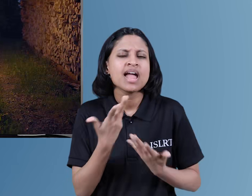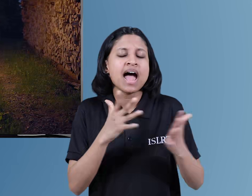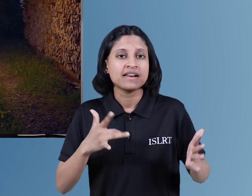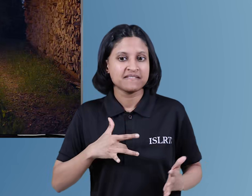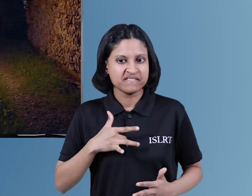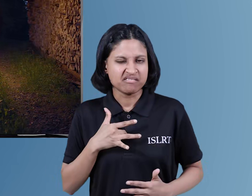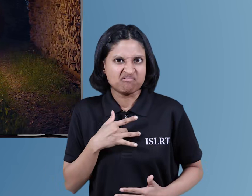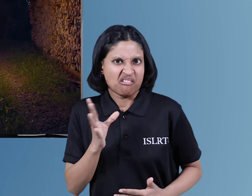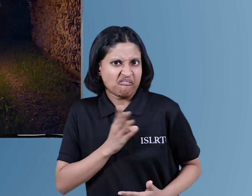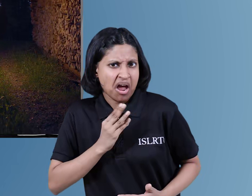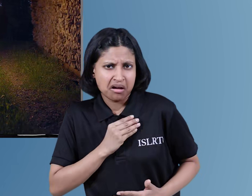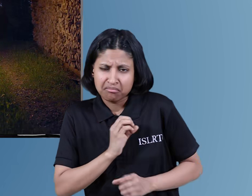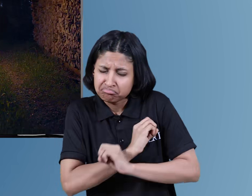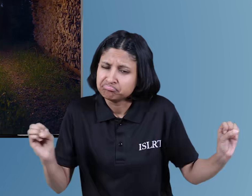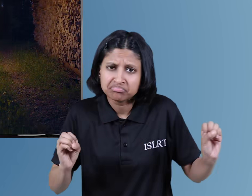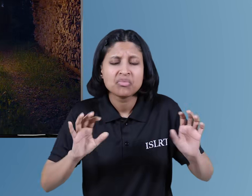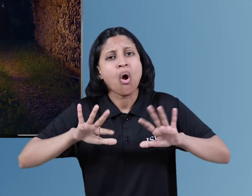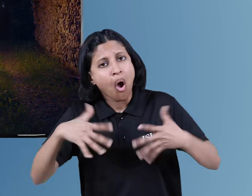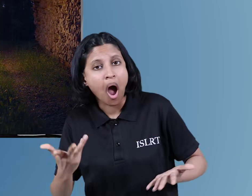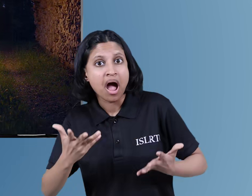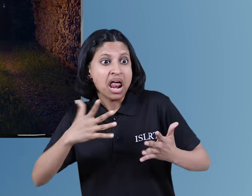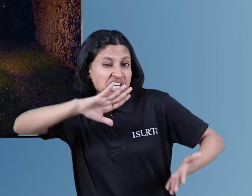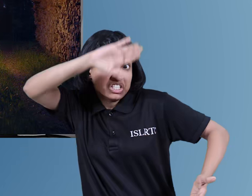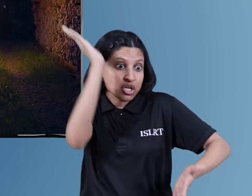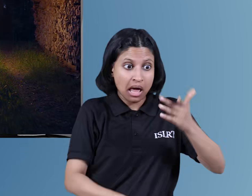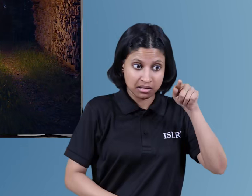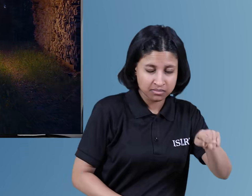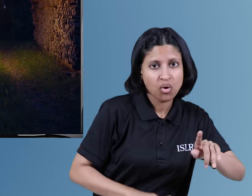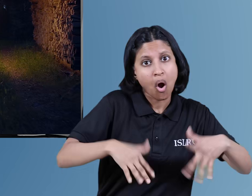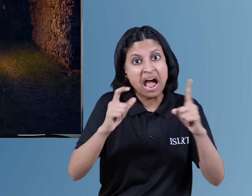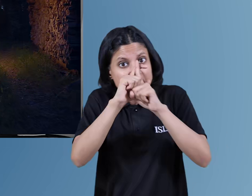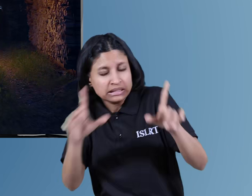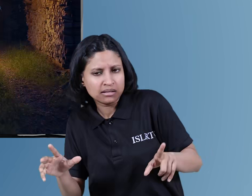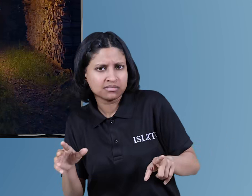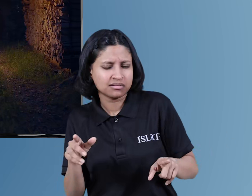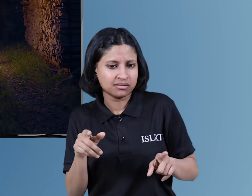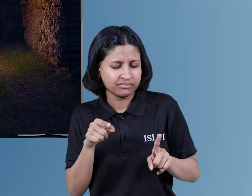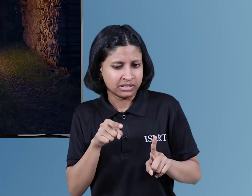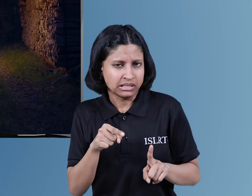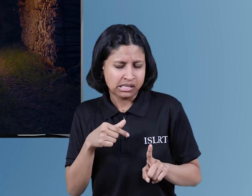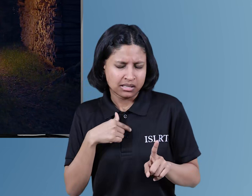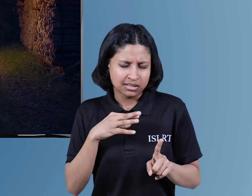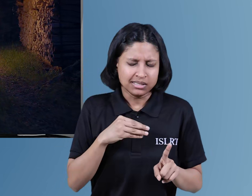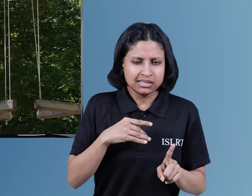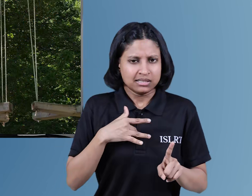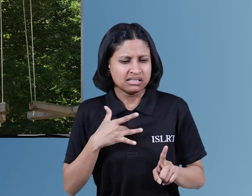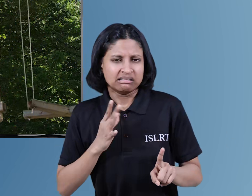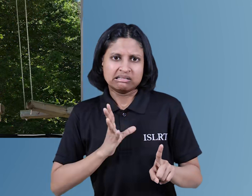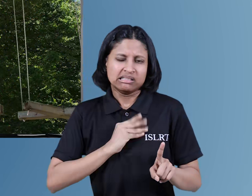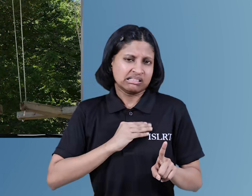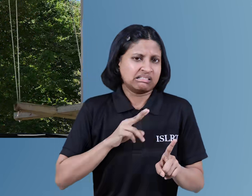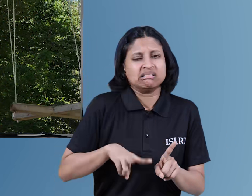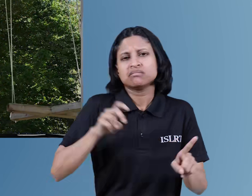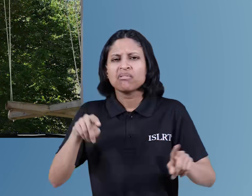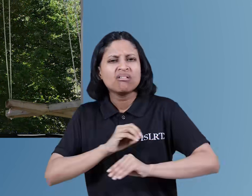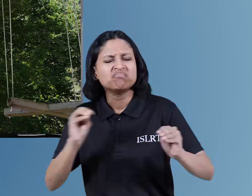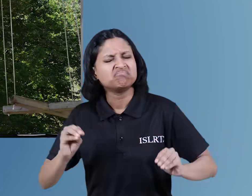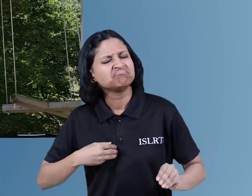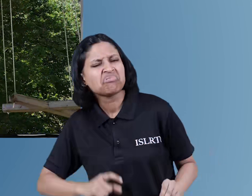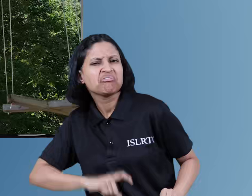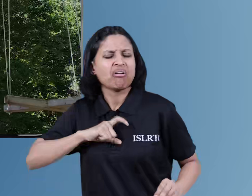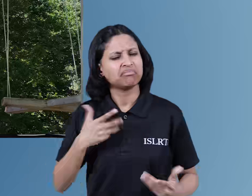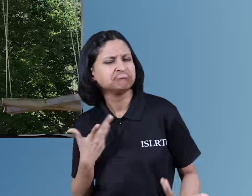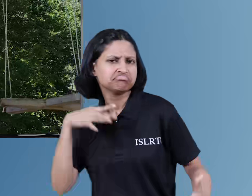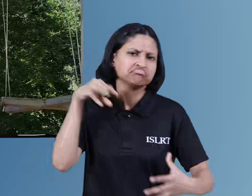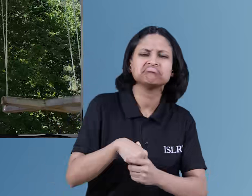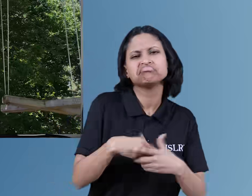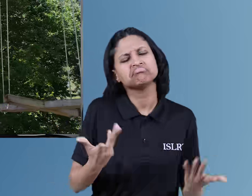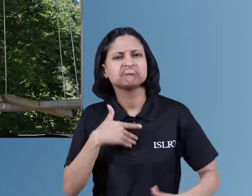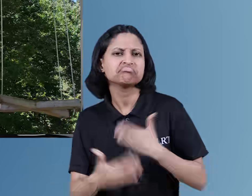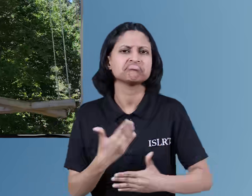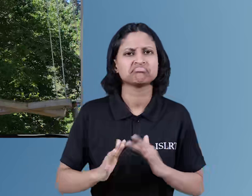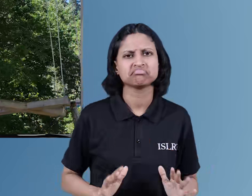Fearless means not being afraid and demonstrating courage and confidence in the face of danger or challenges.